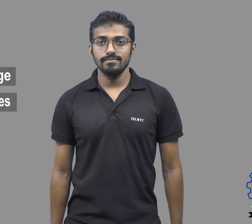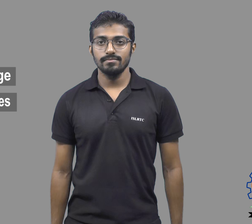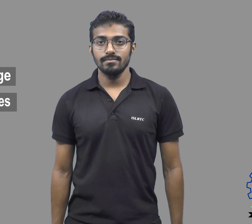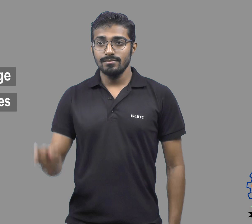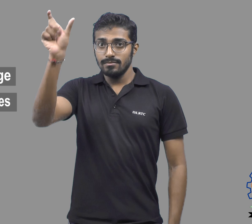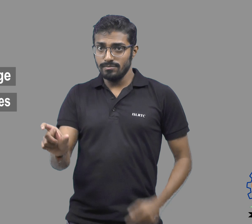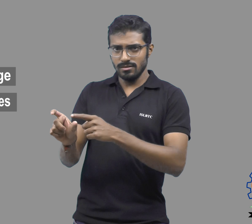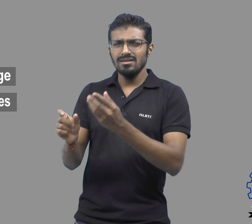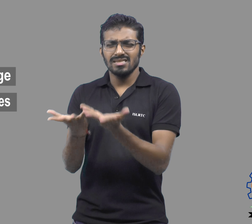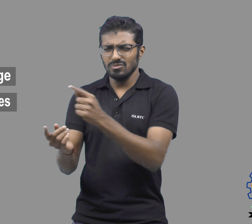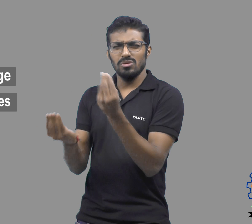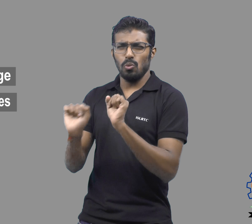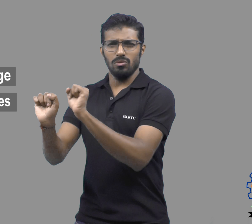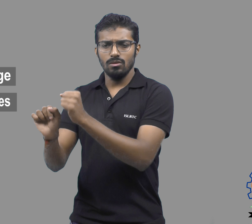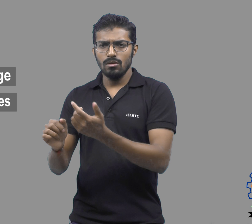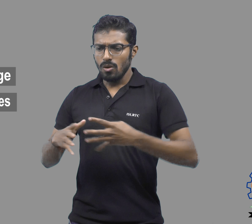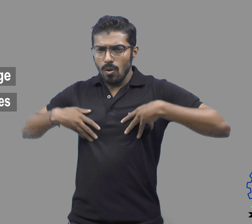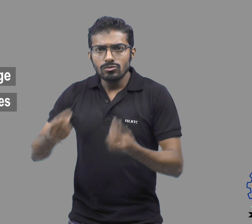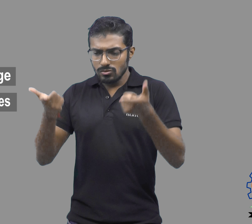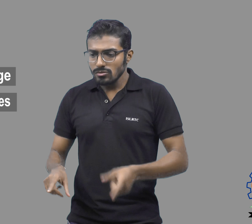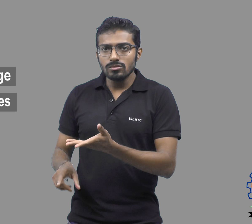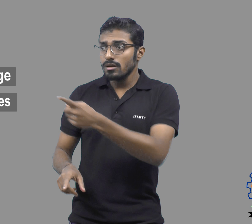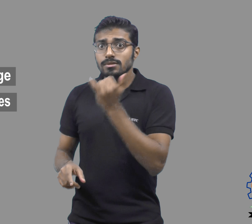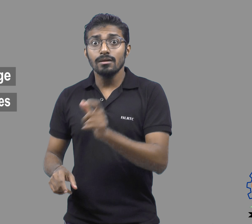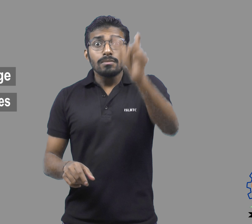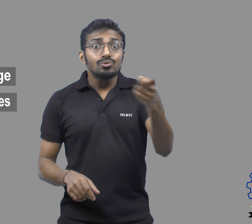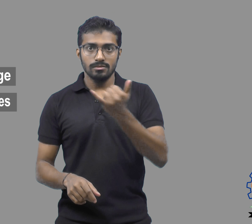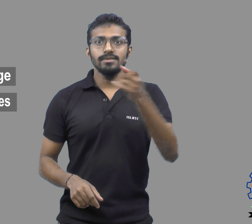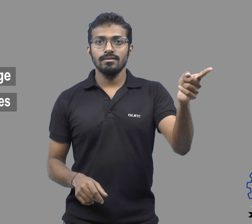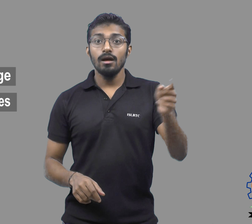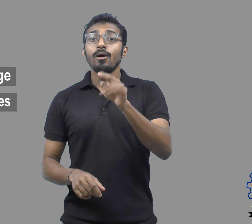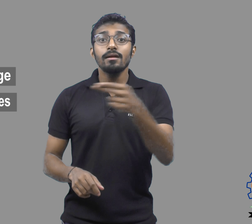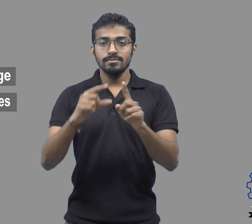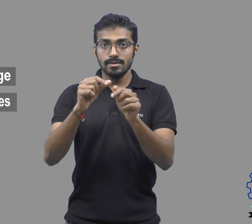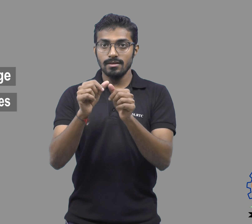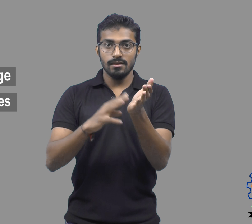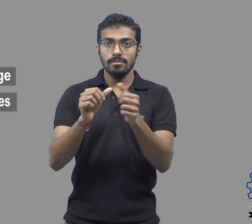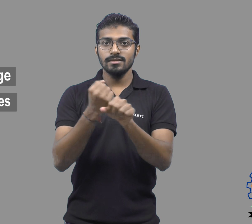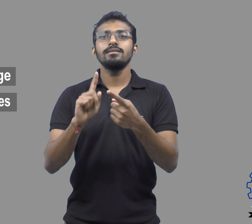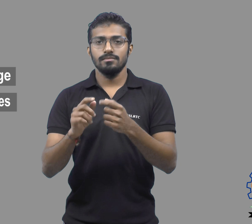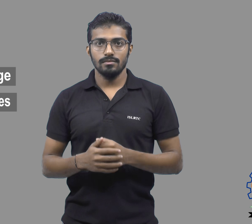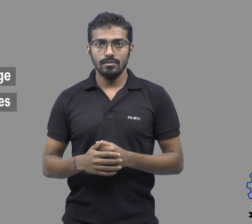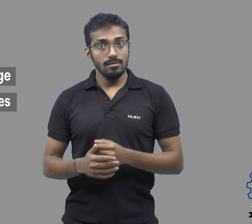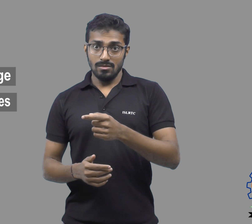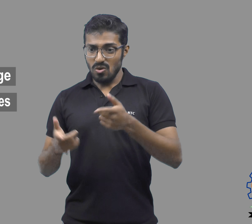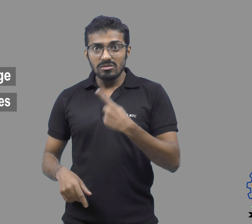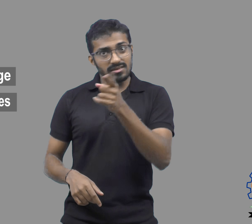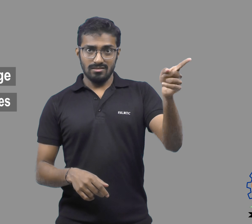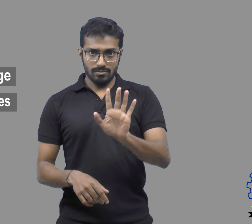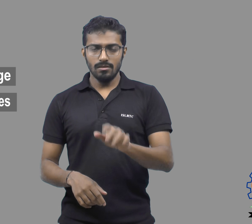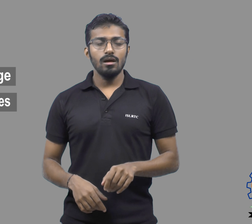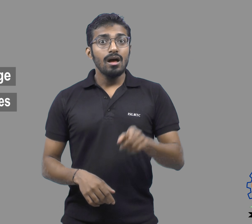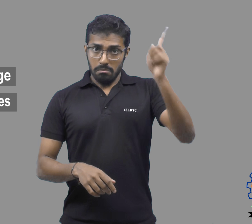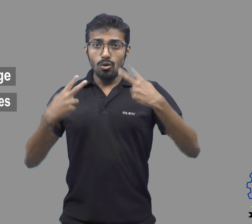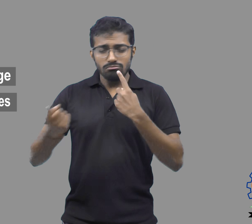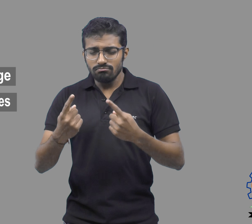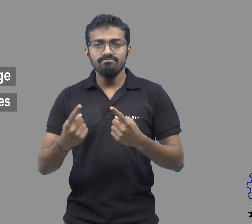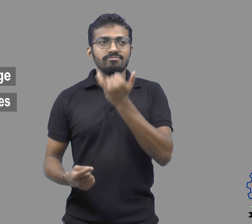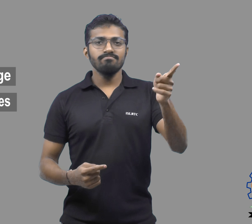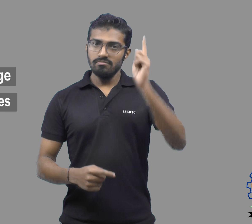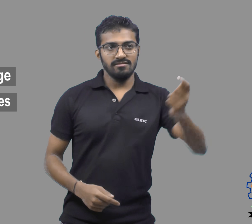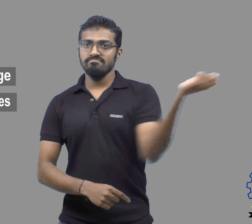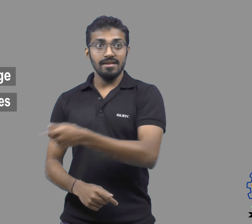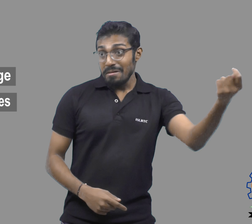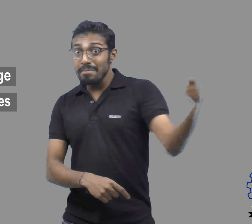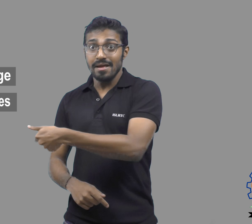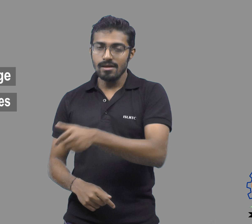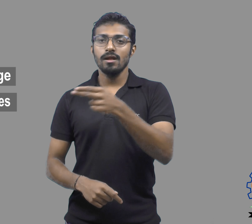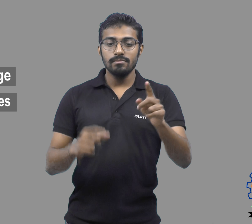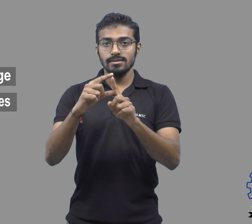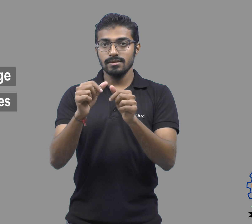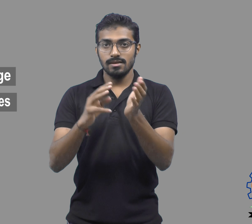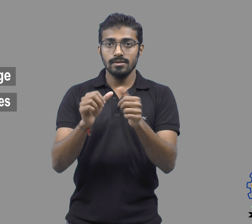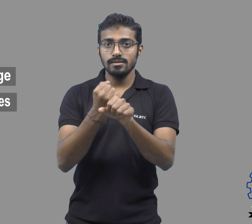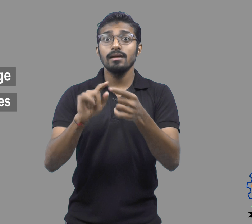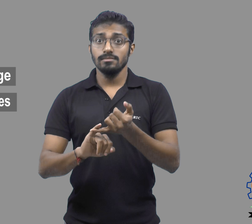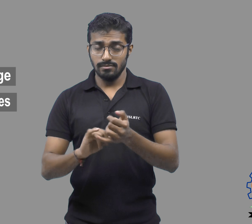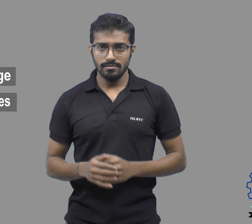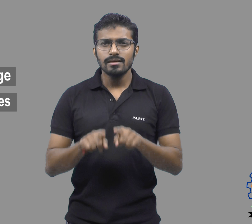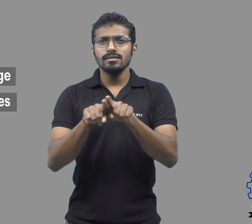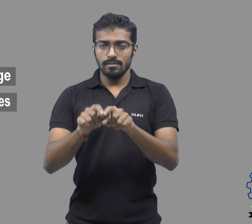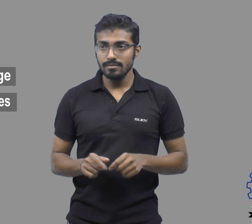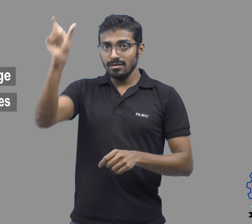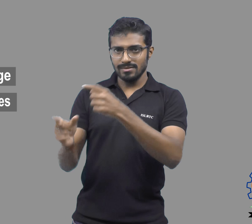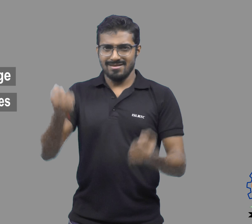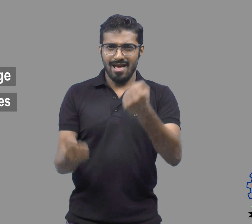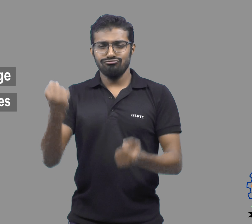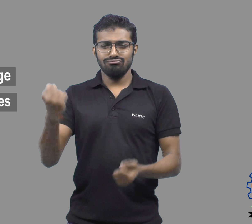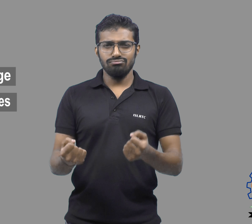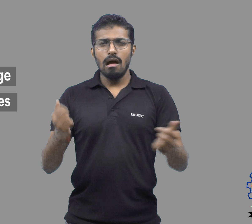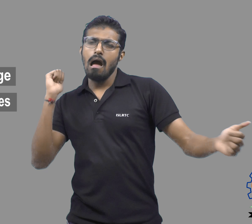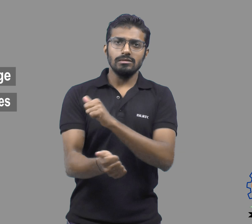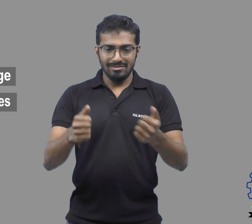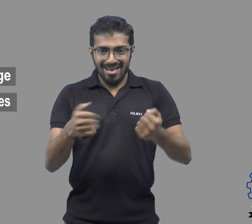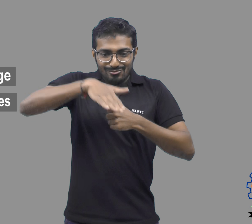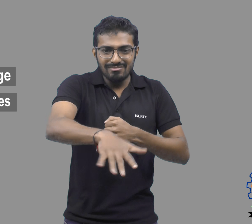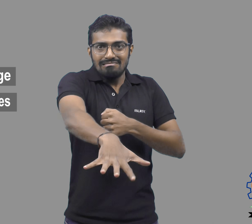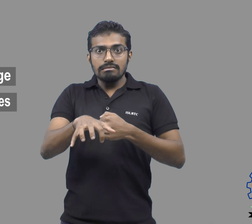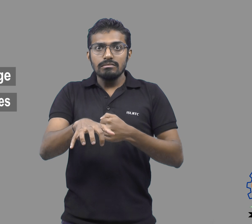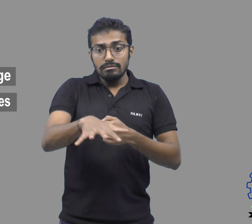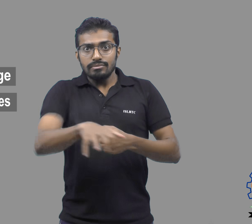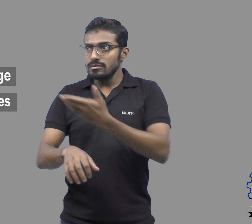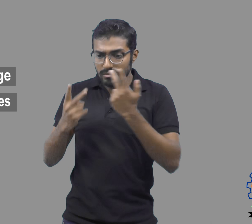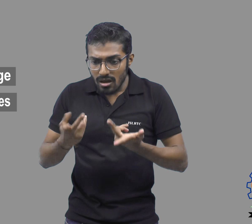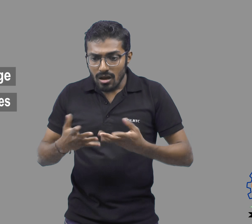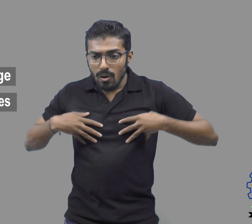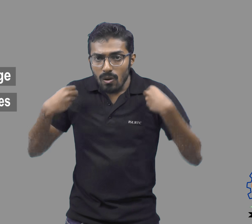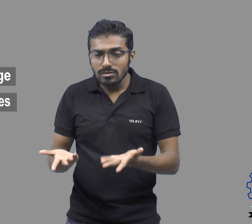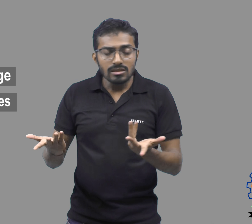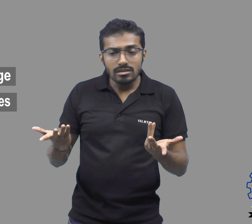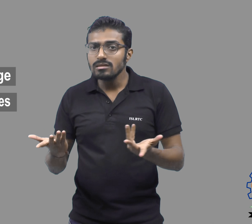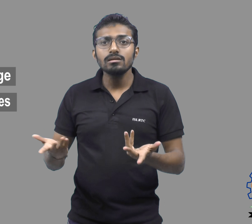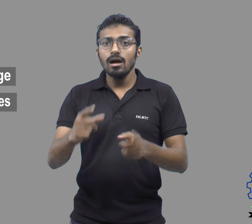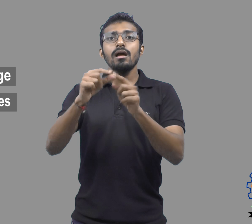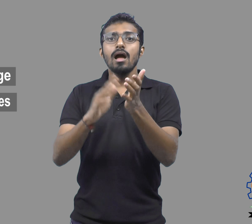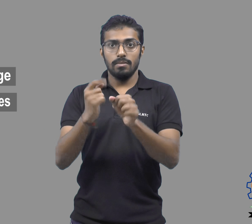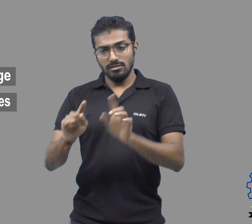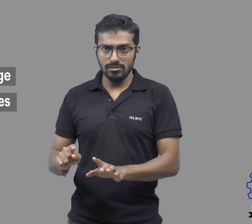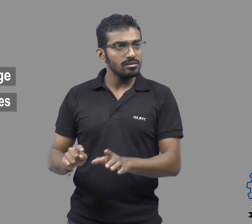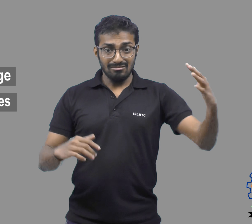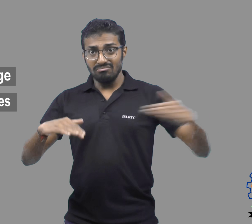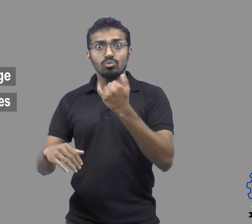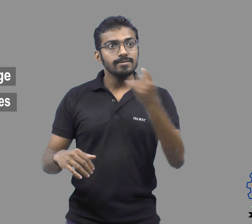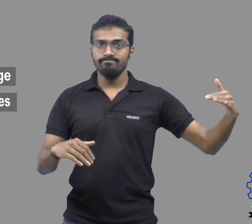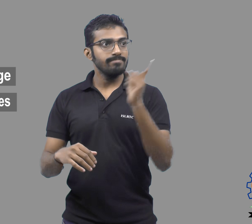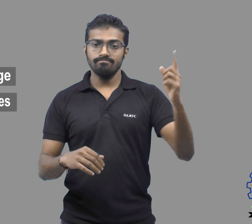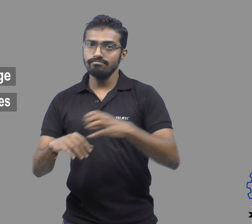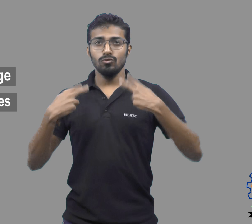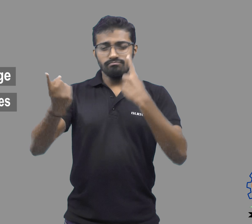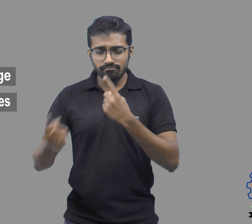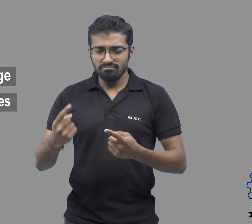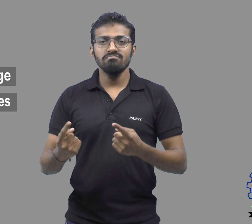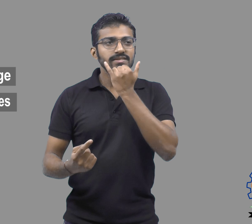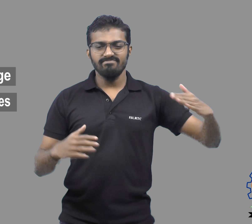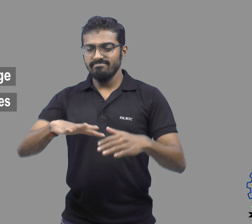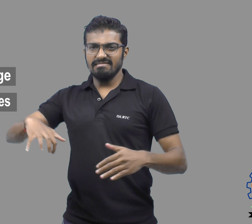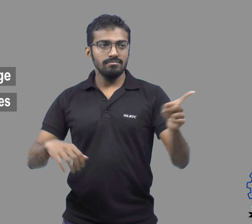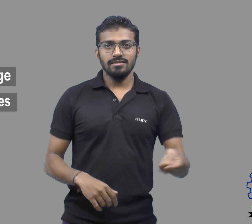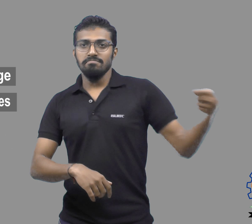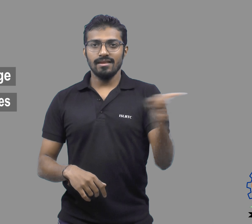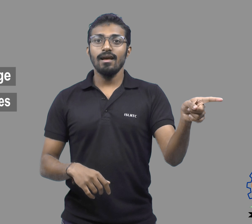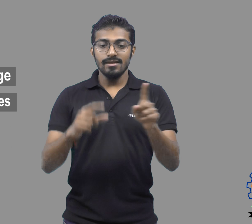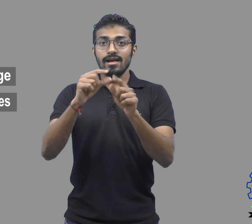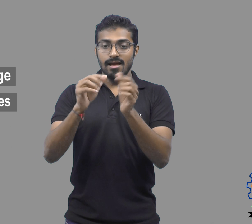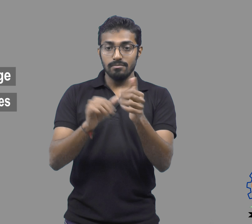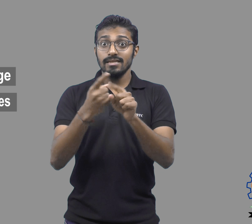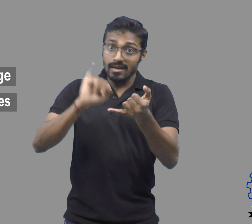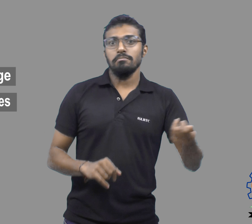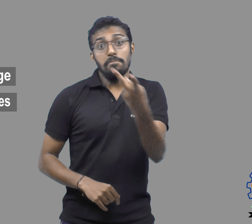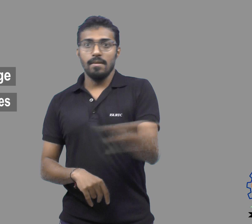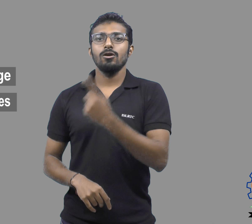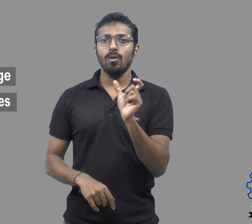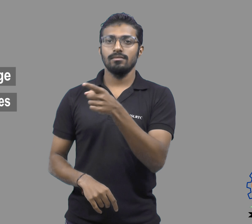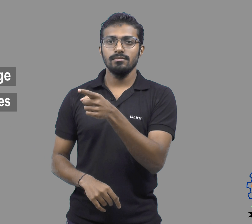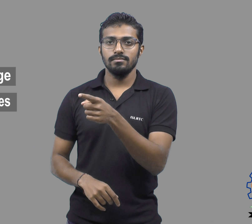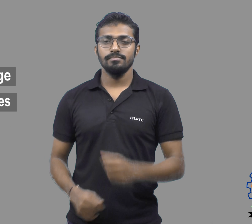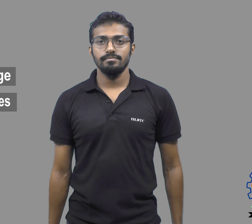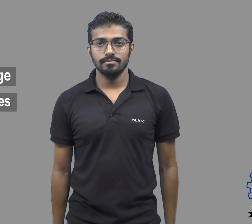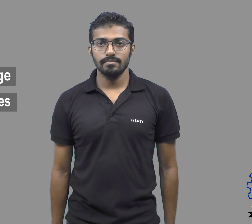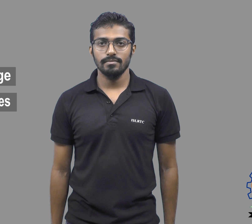Damage Damages and Aggravated Damages